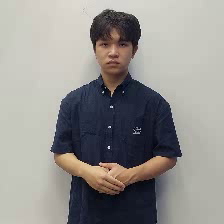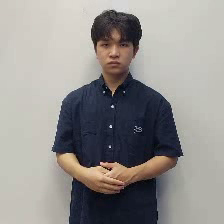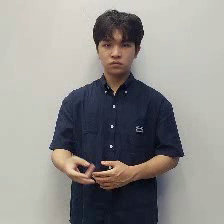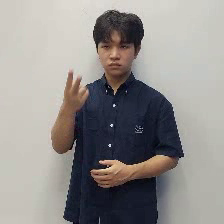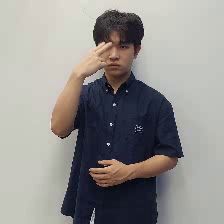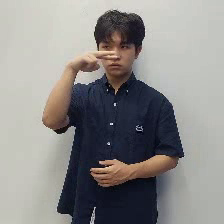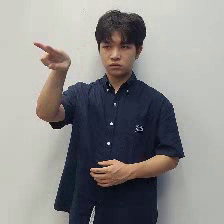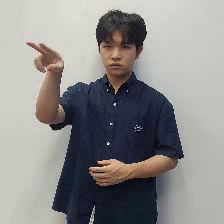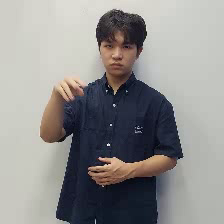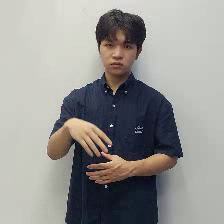Nhìn